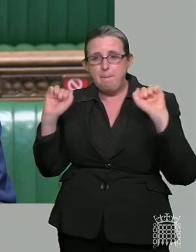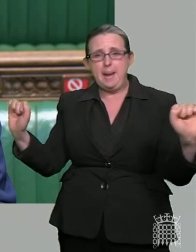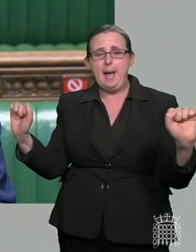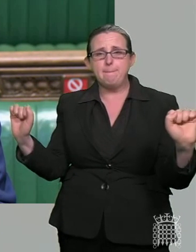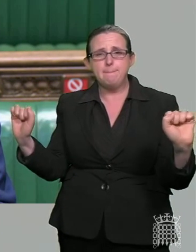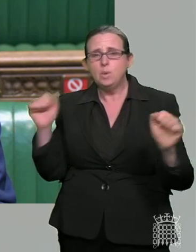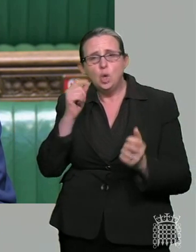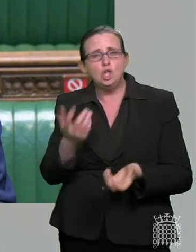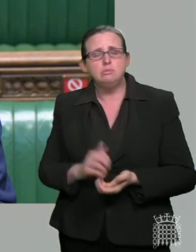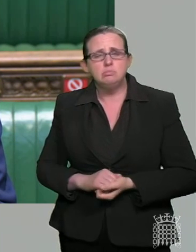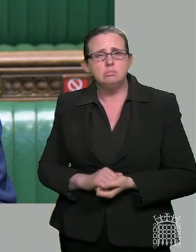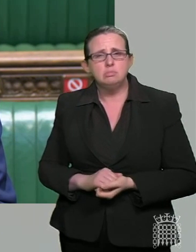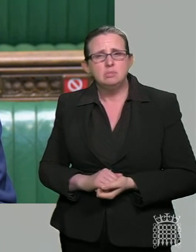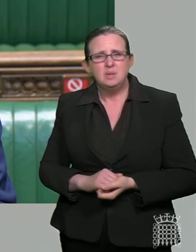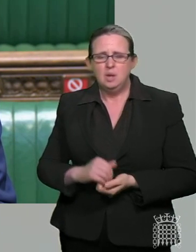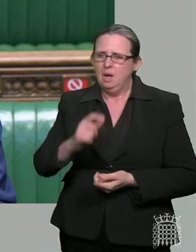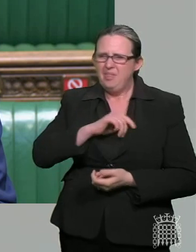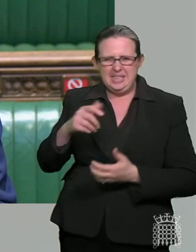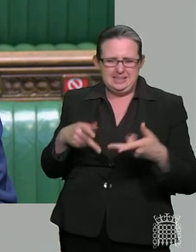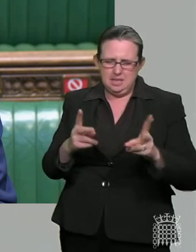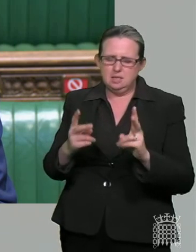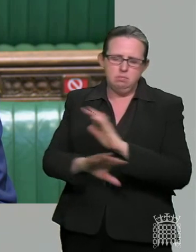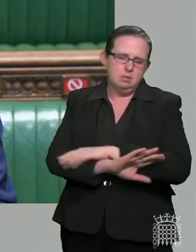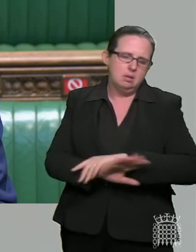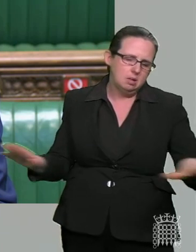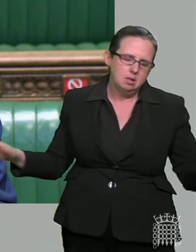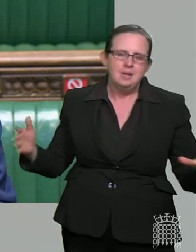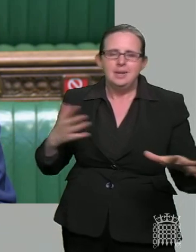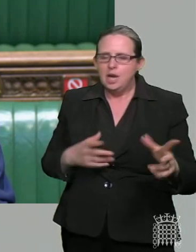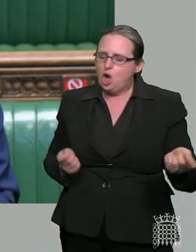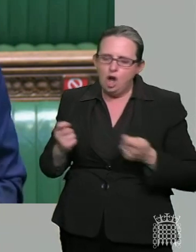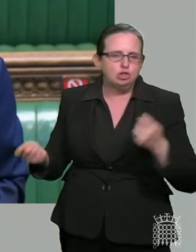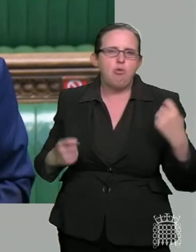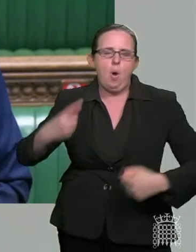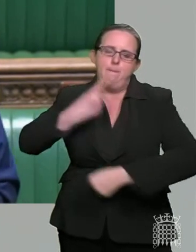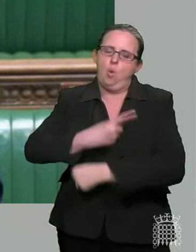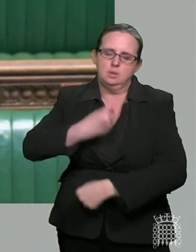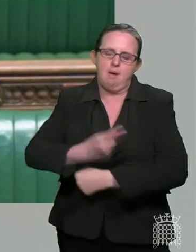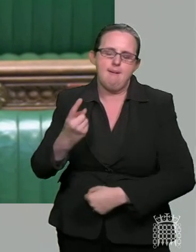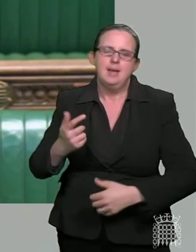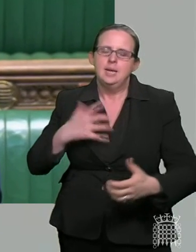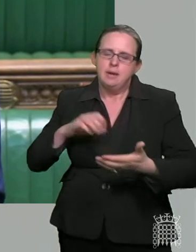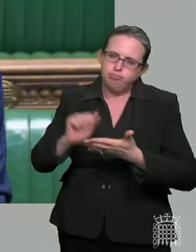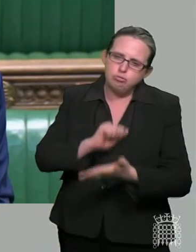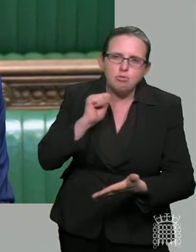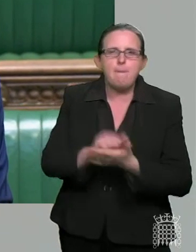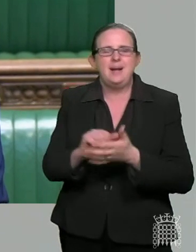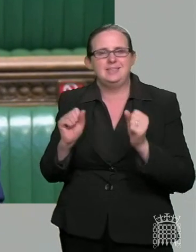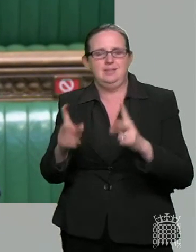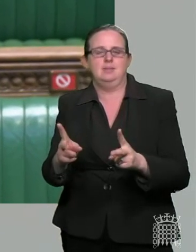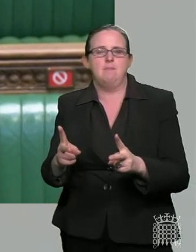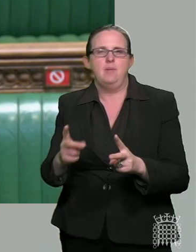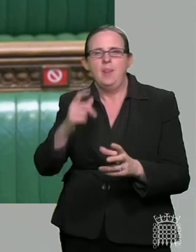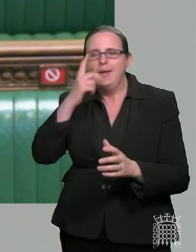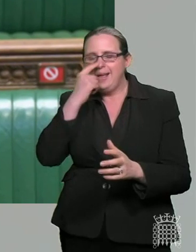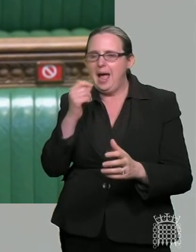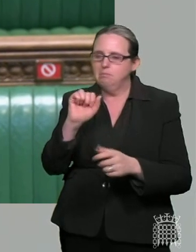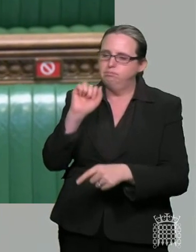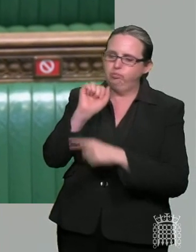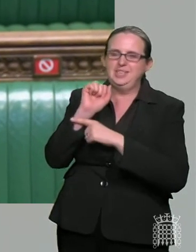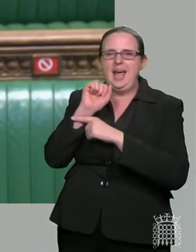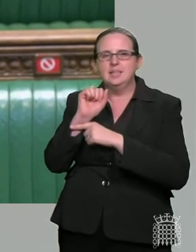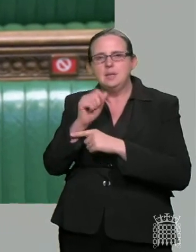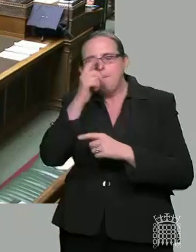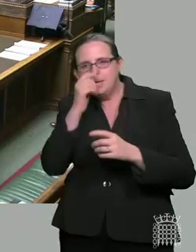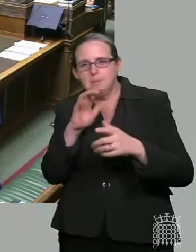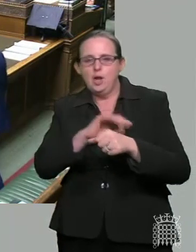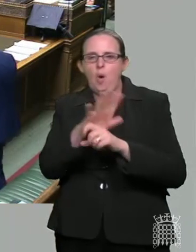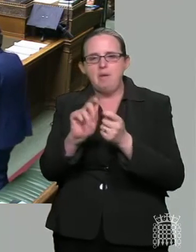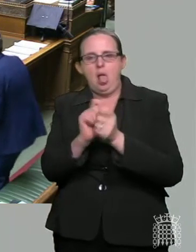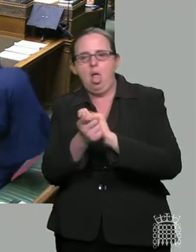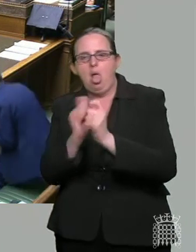Why does the Prime Minister not drop this hopeless system, get control of our borders and introduce a proper system that can protect against the threat of future variants of the virus?